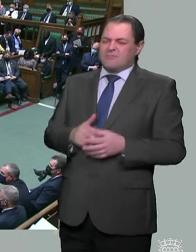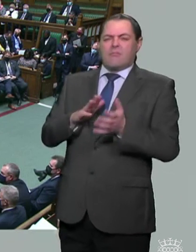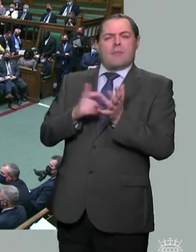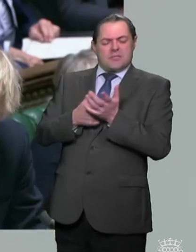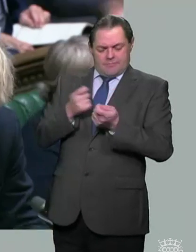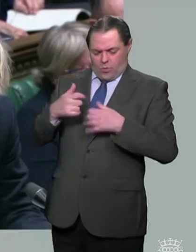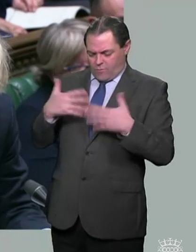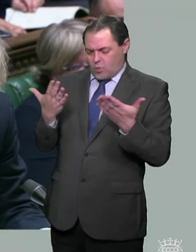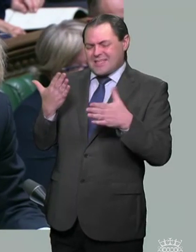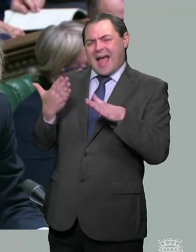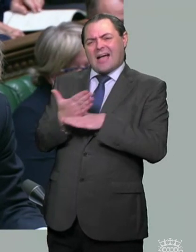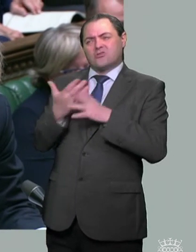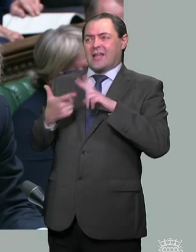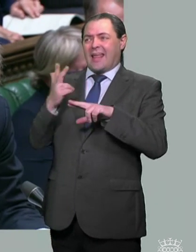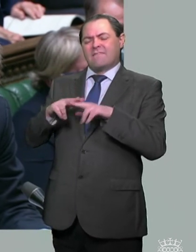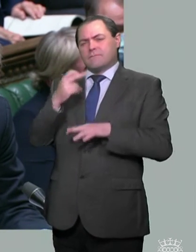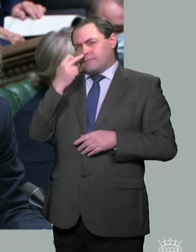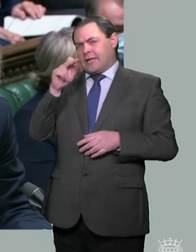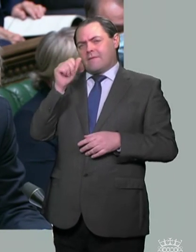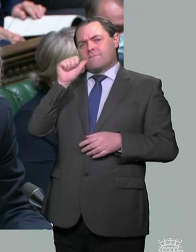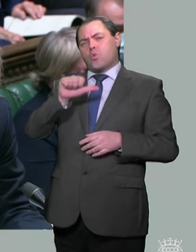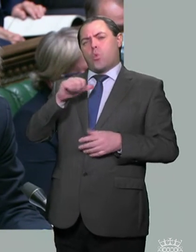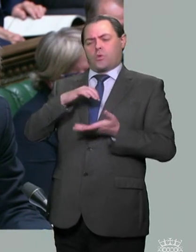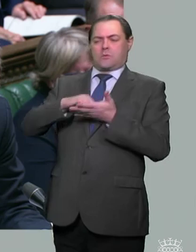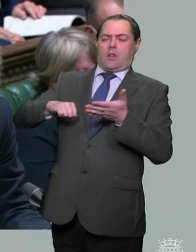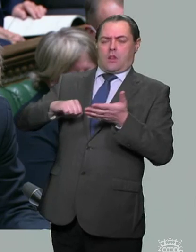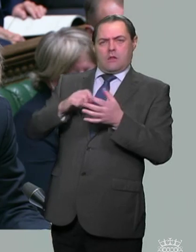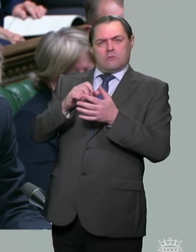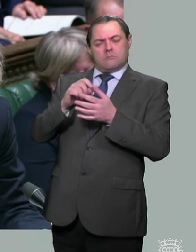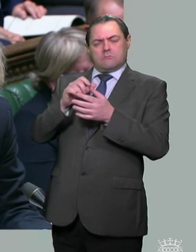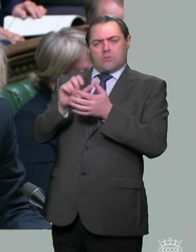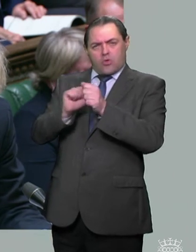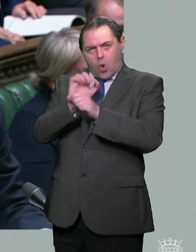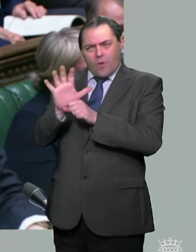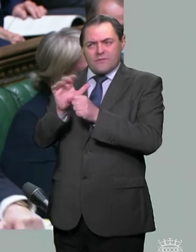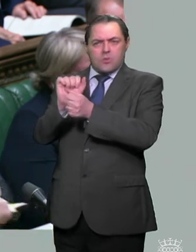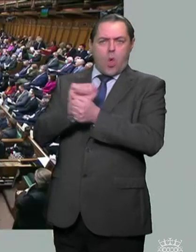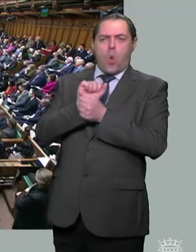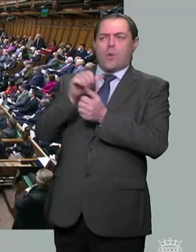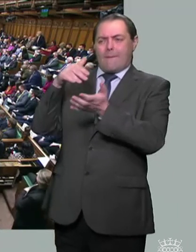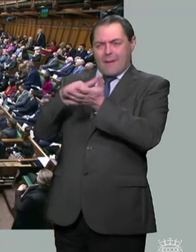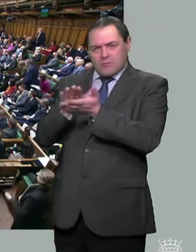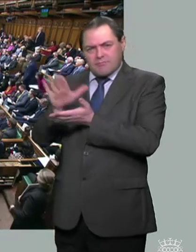Of course, we will take action against anybody who has defrauded any of the covid loans, bounce back loans or otherwise.